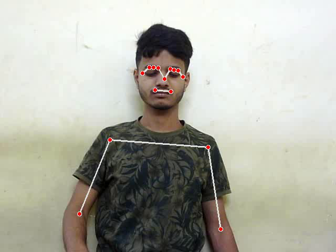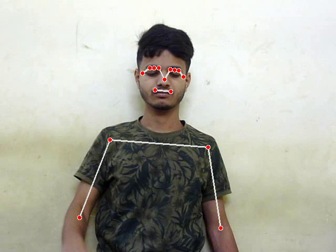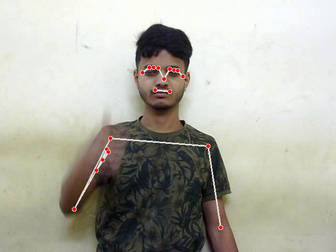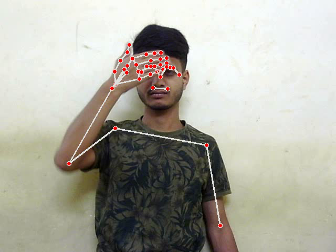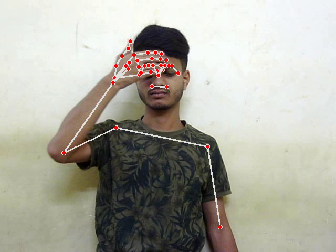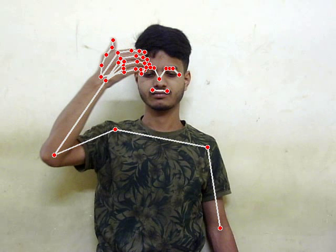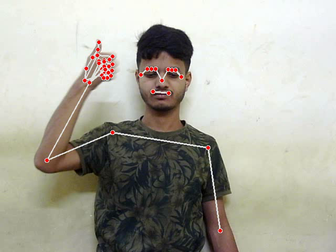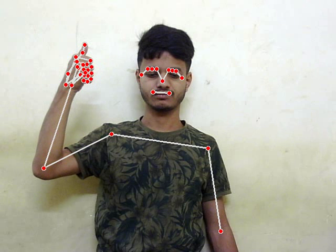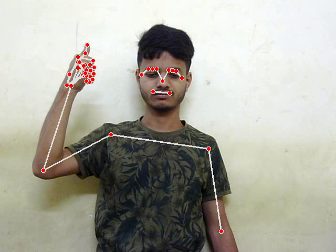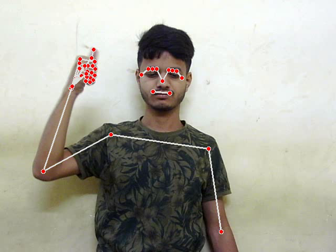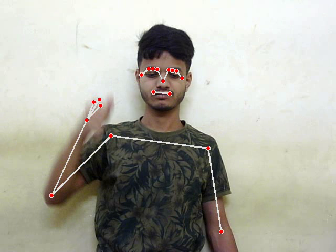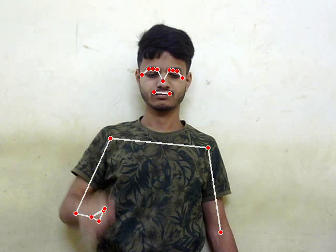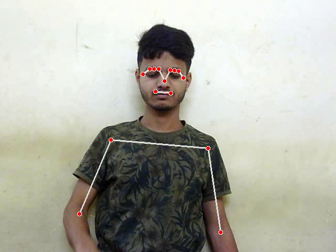forget